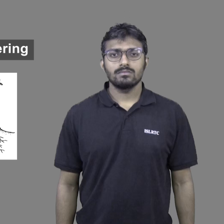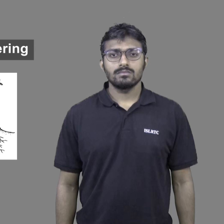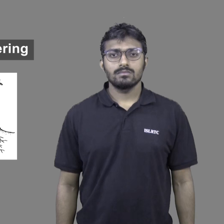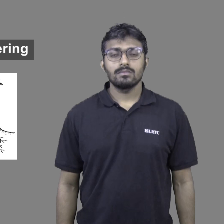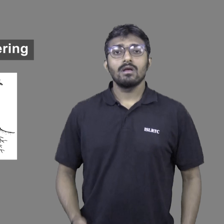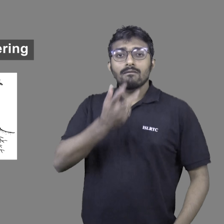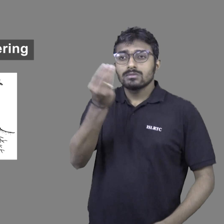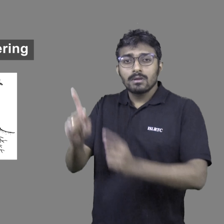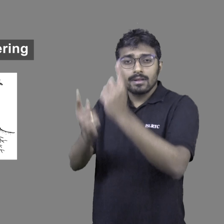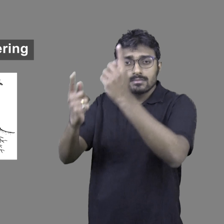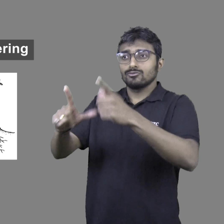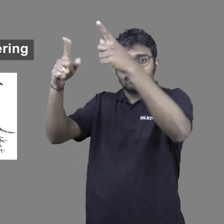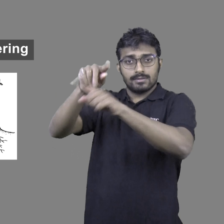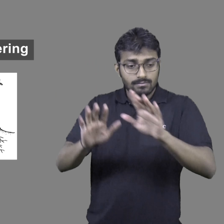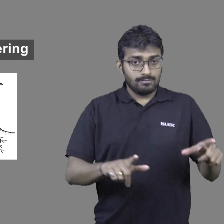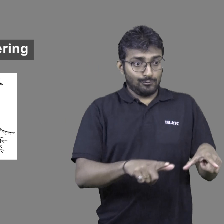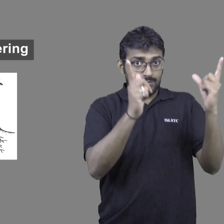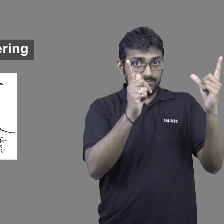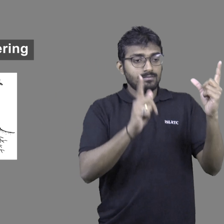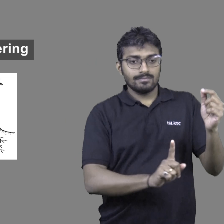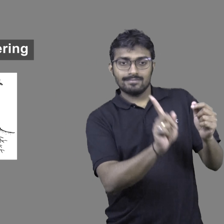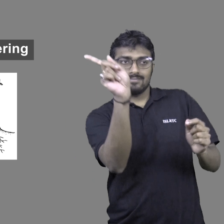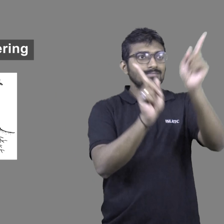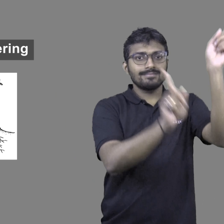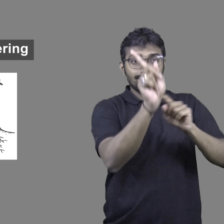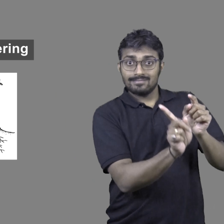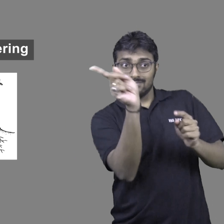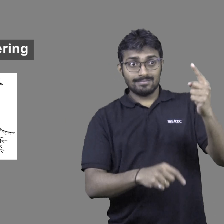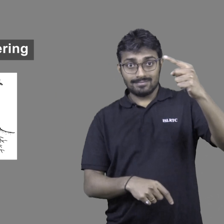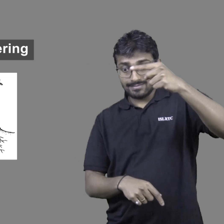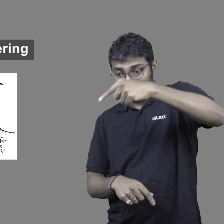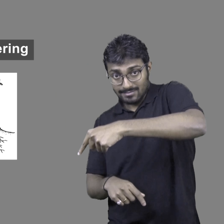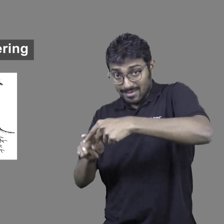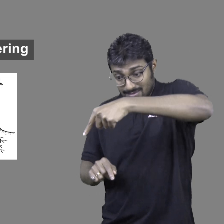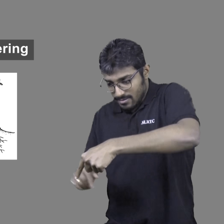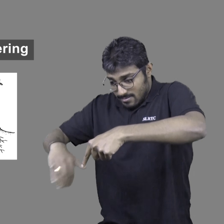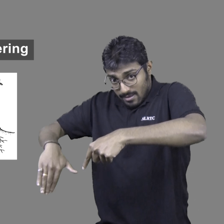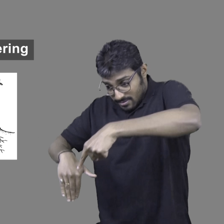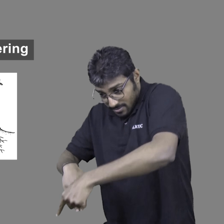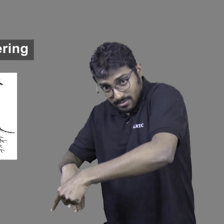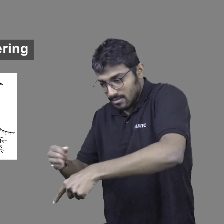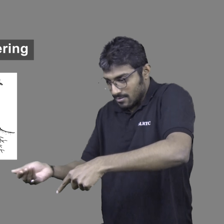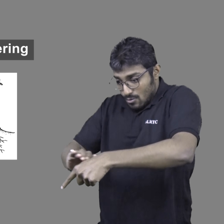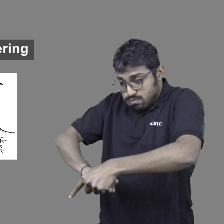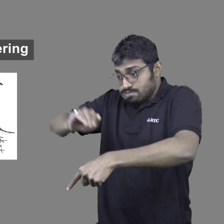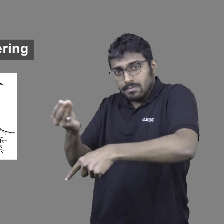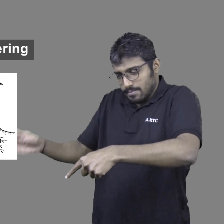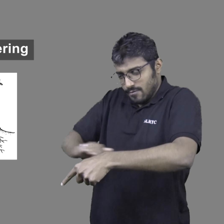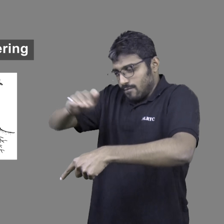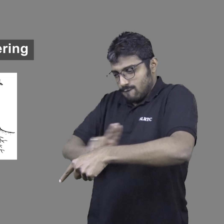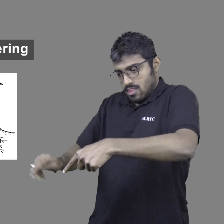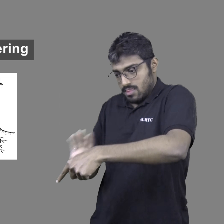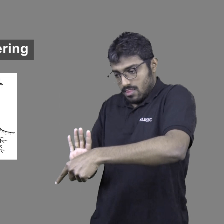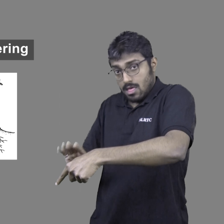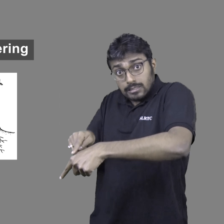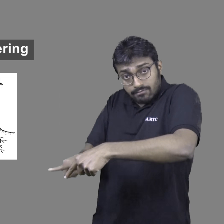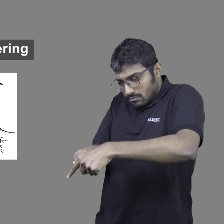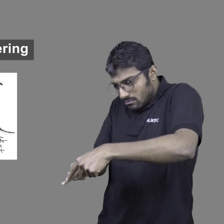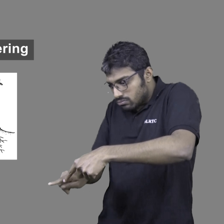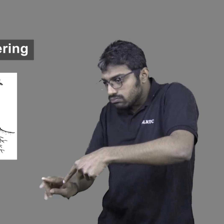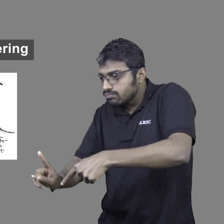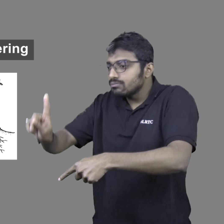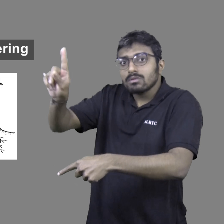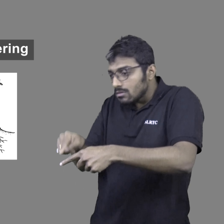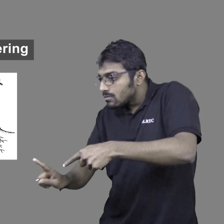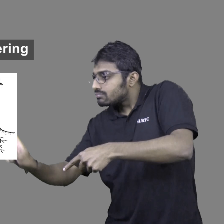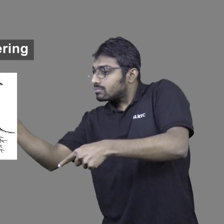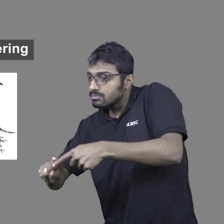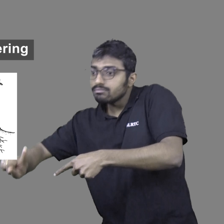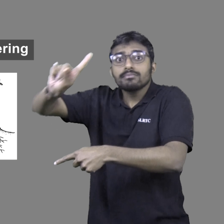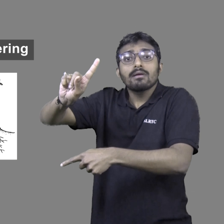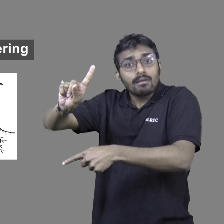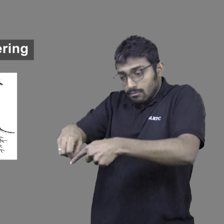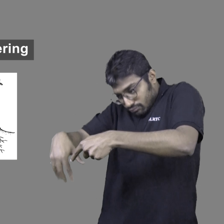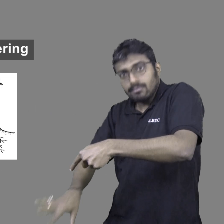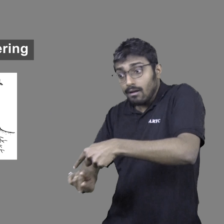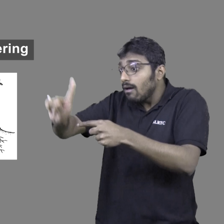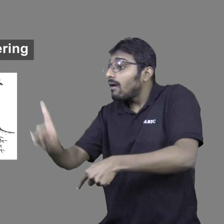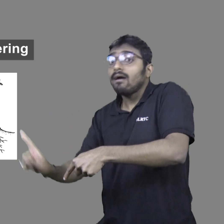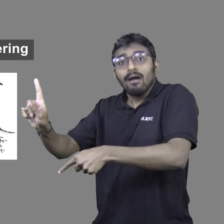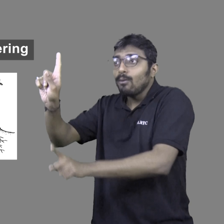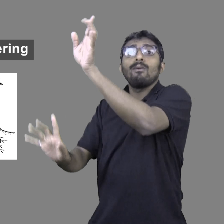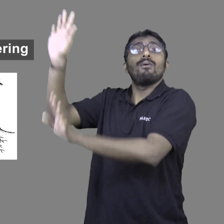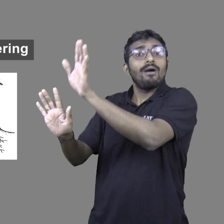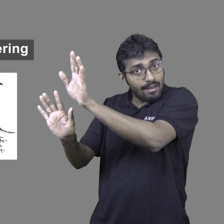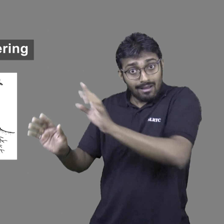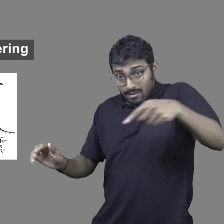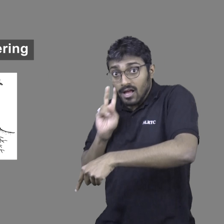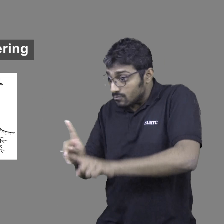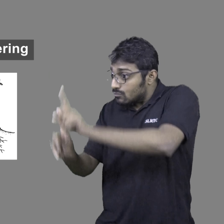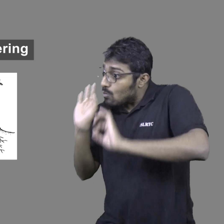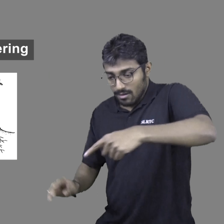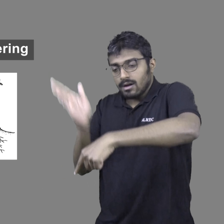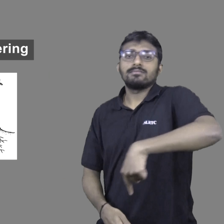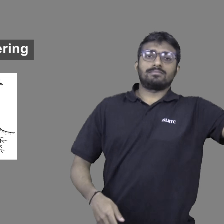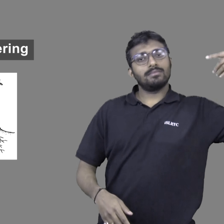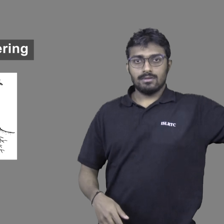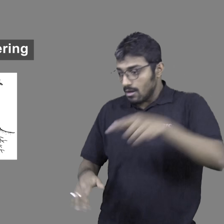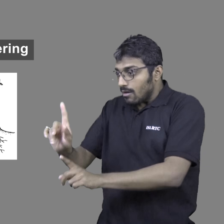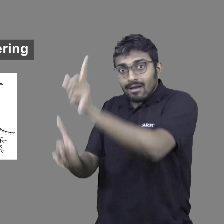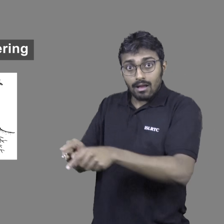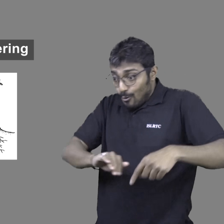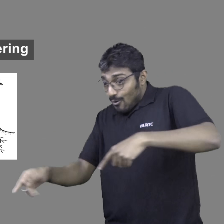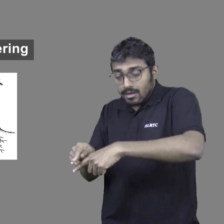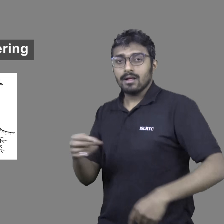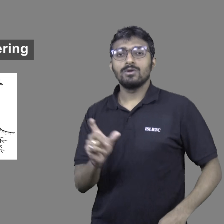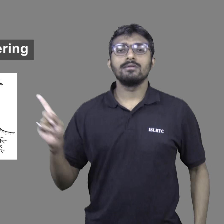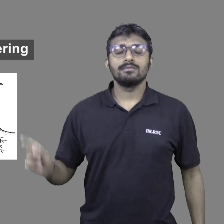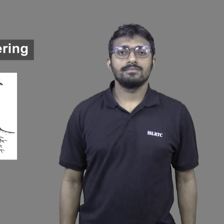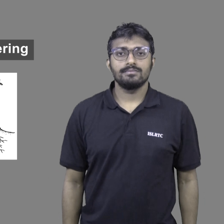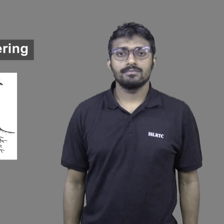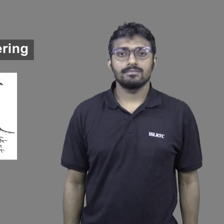Mount Layering